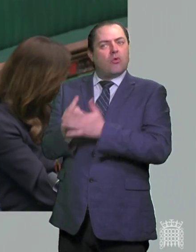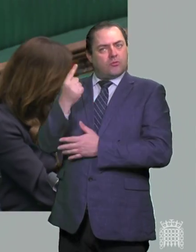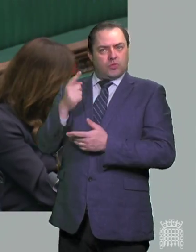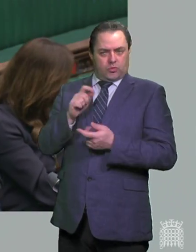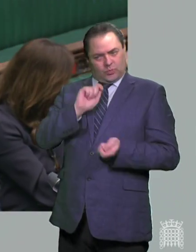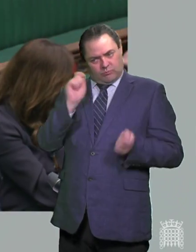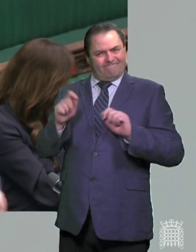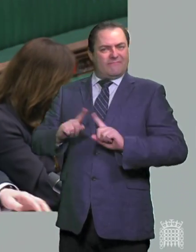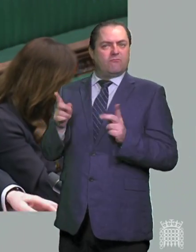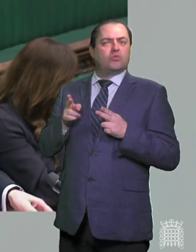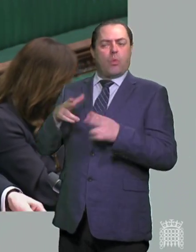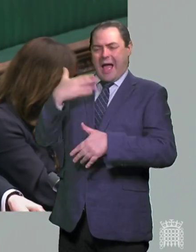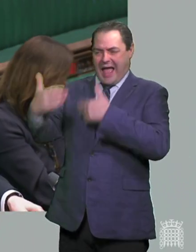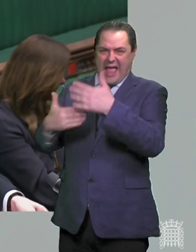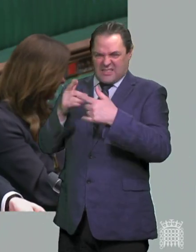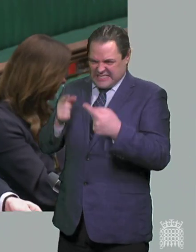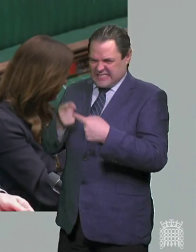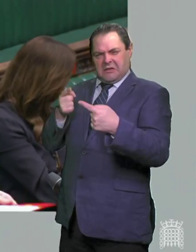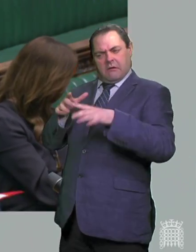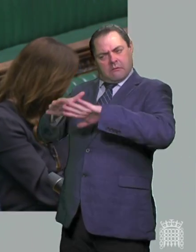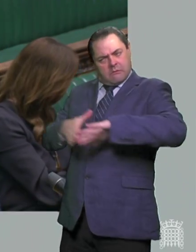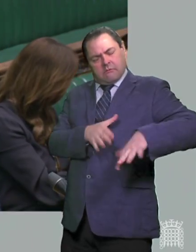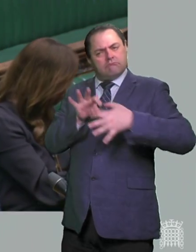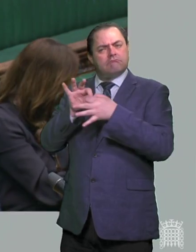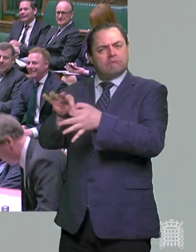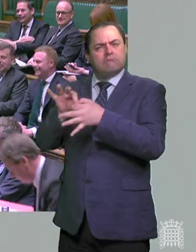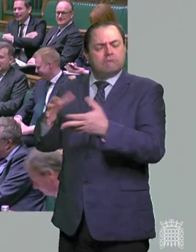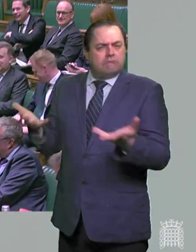Rather than confrontation, let us have collaboration for a change.